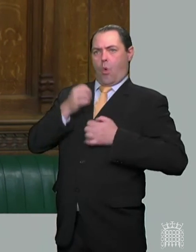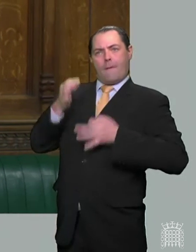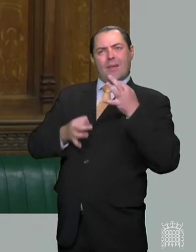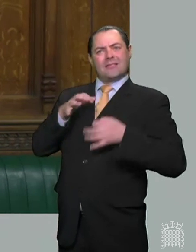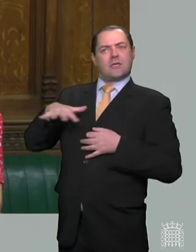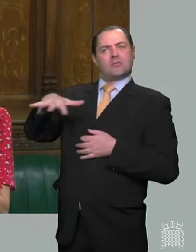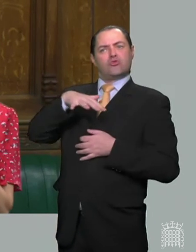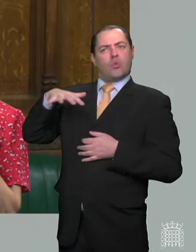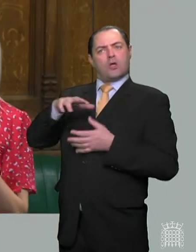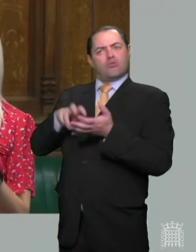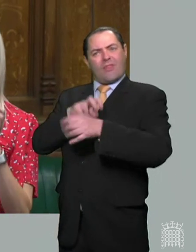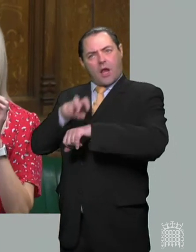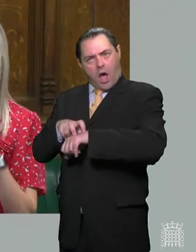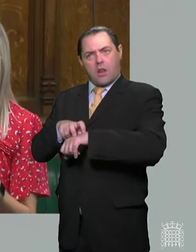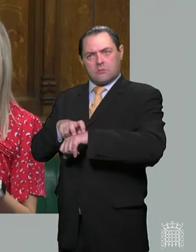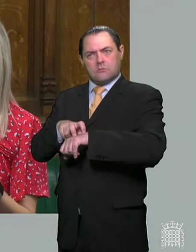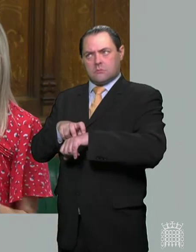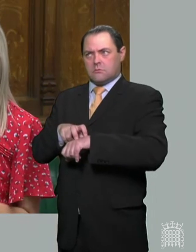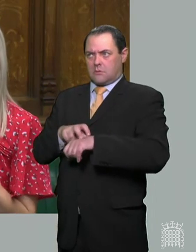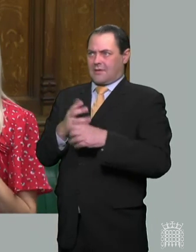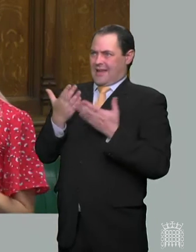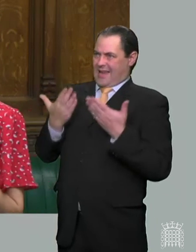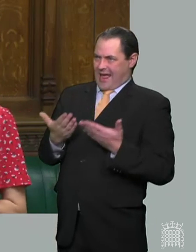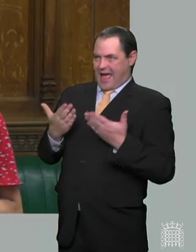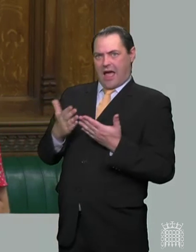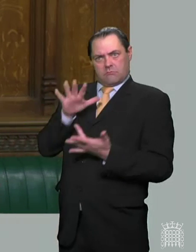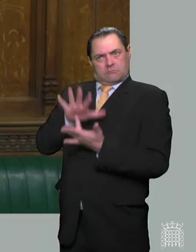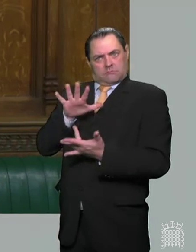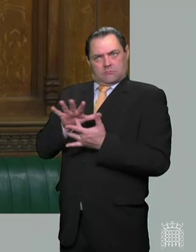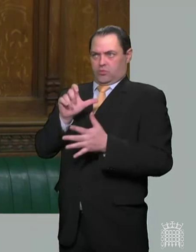The situation is now time-critical.